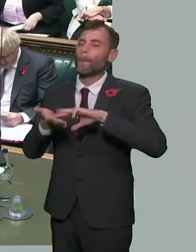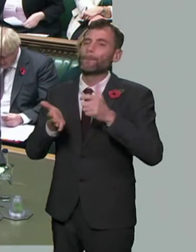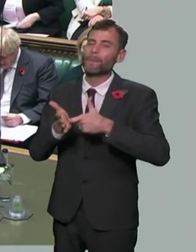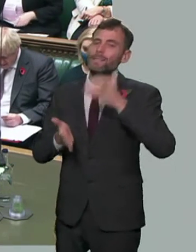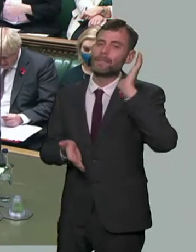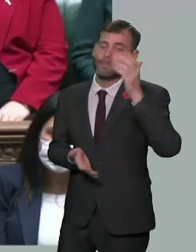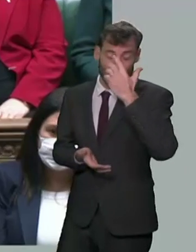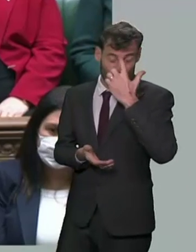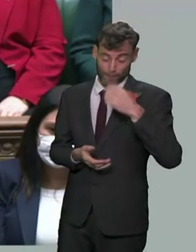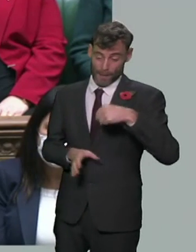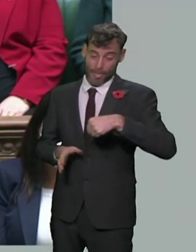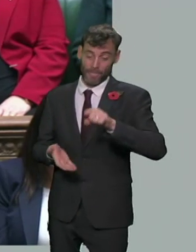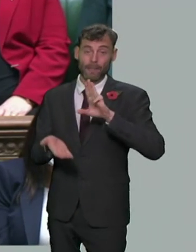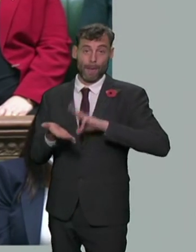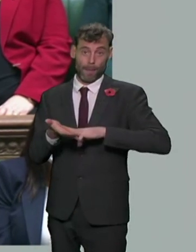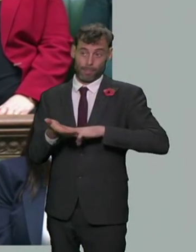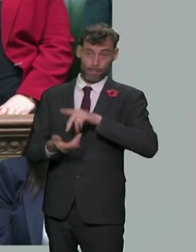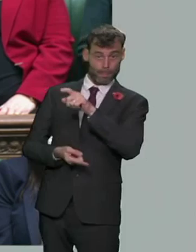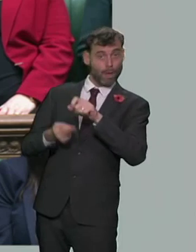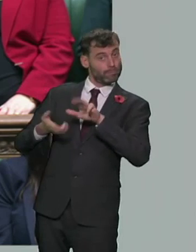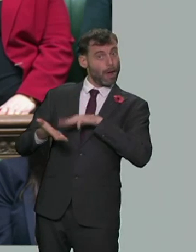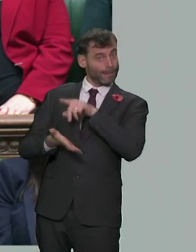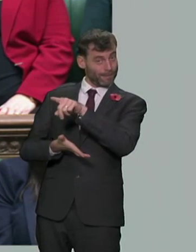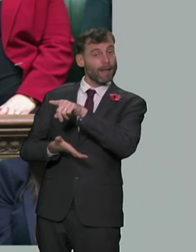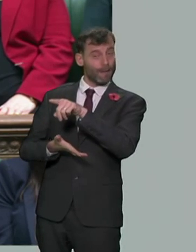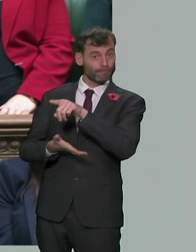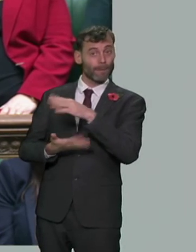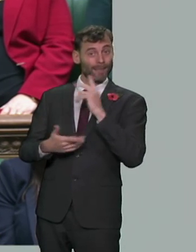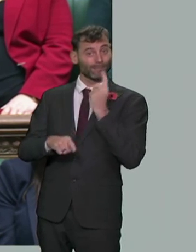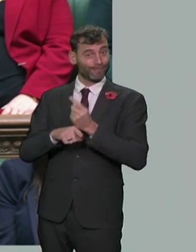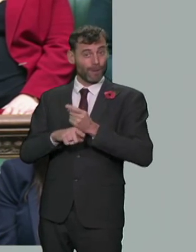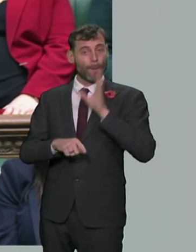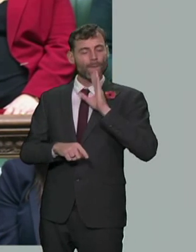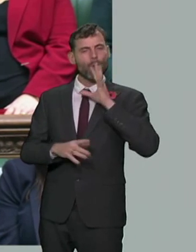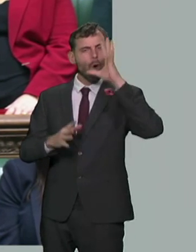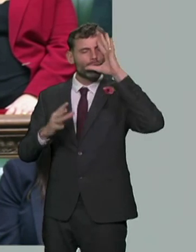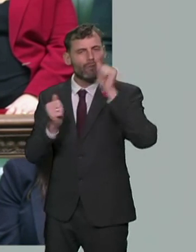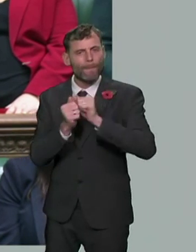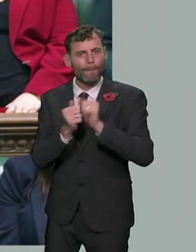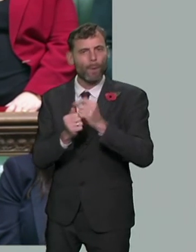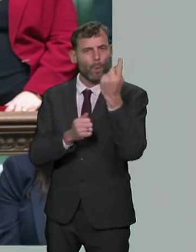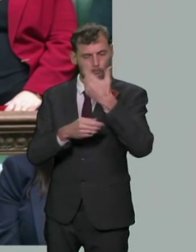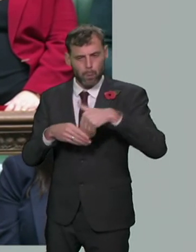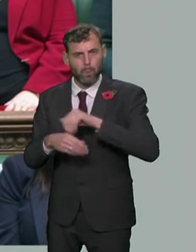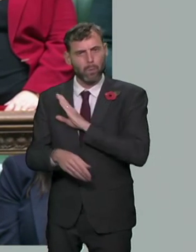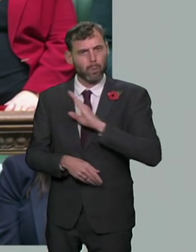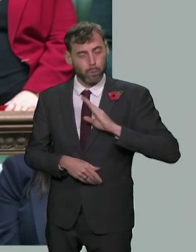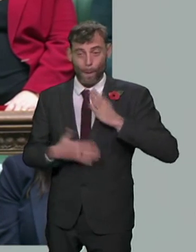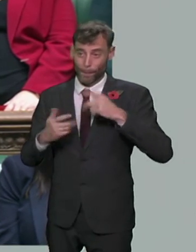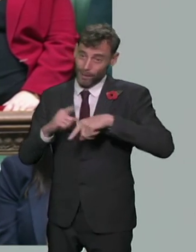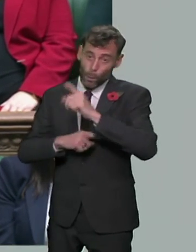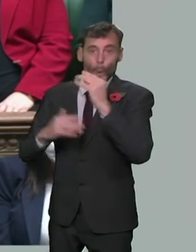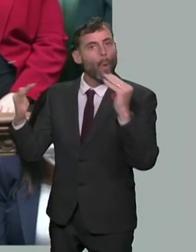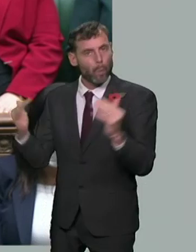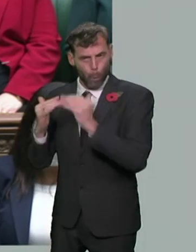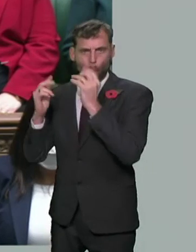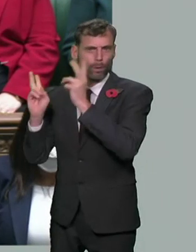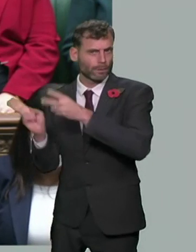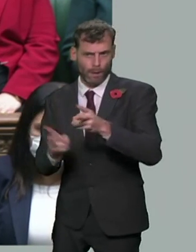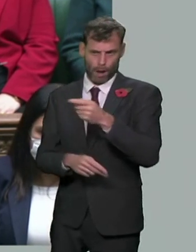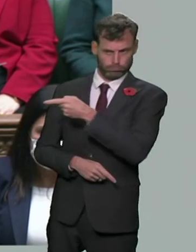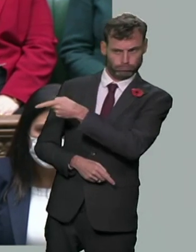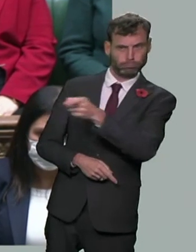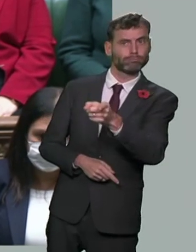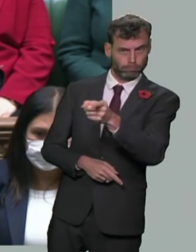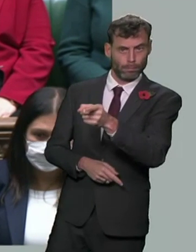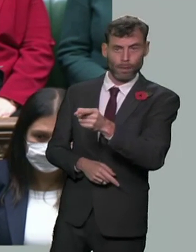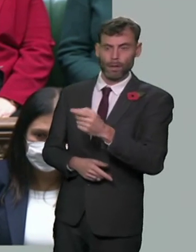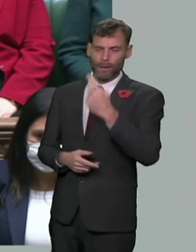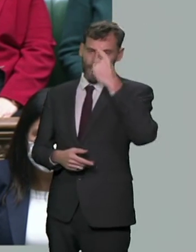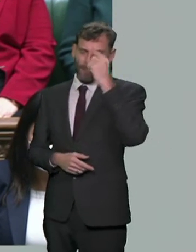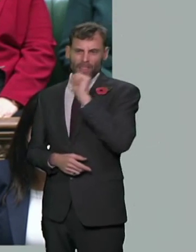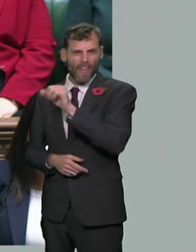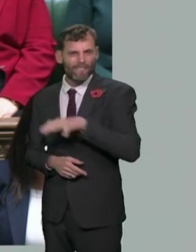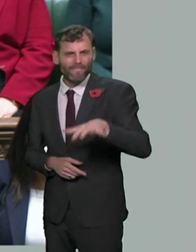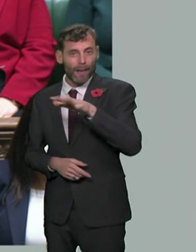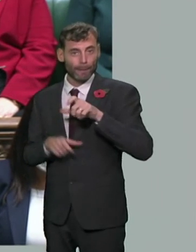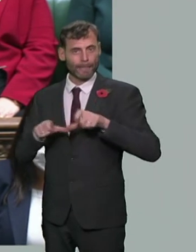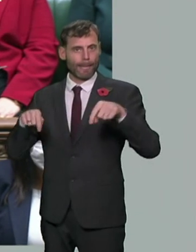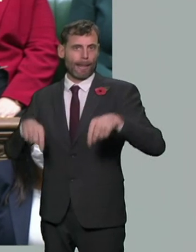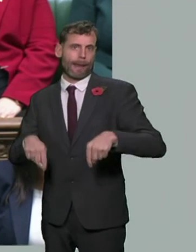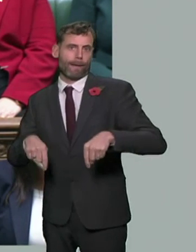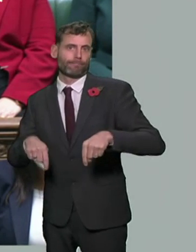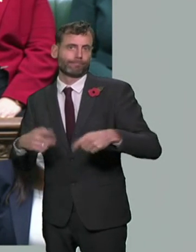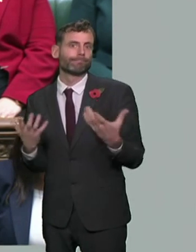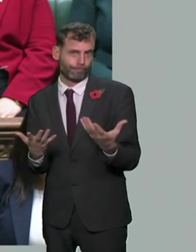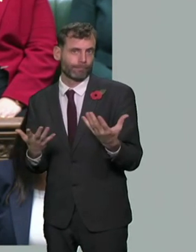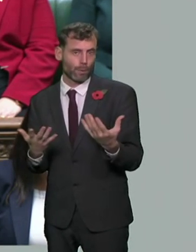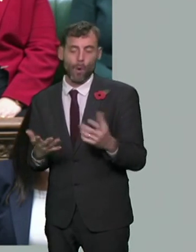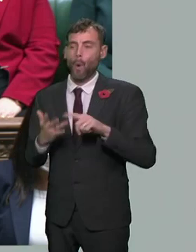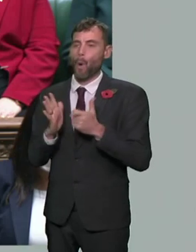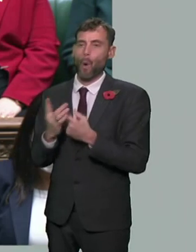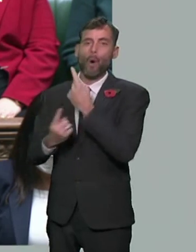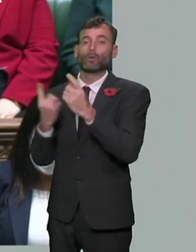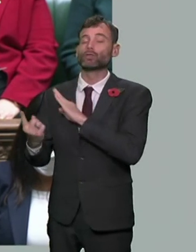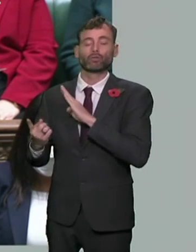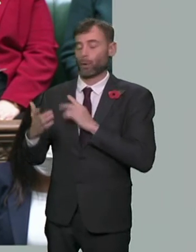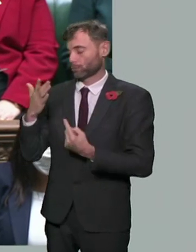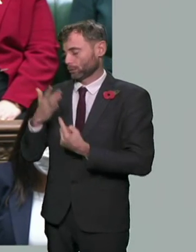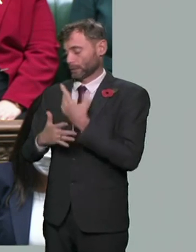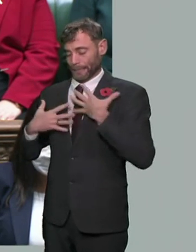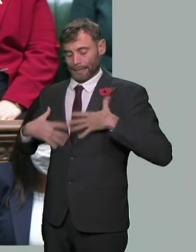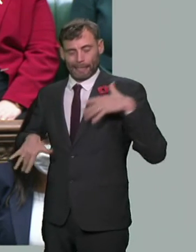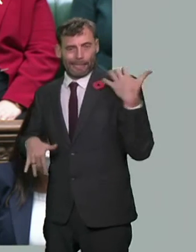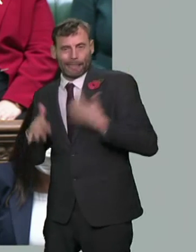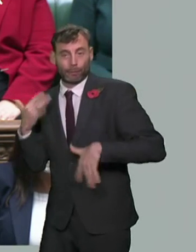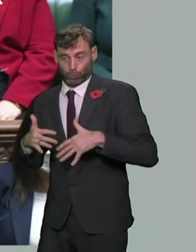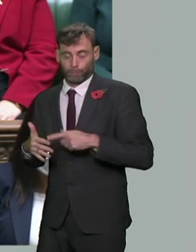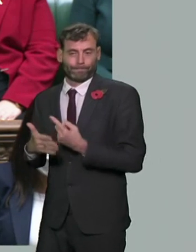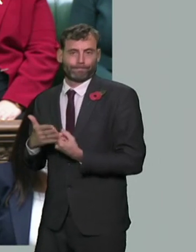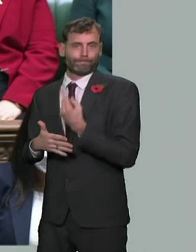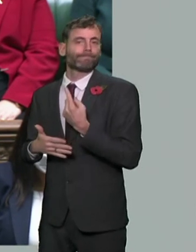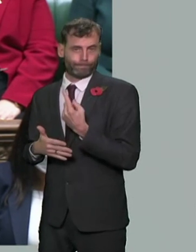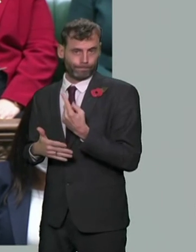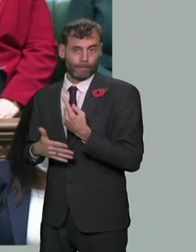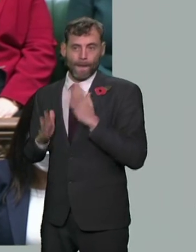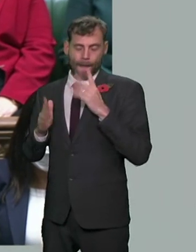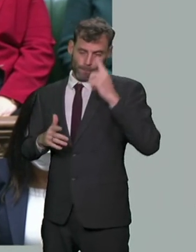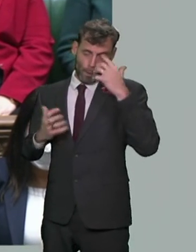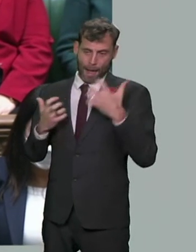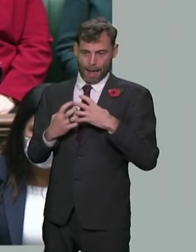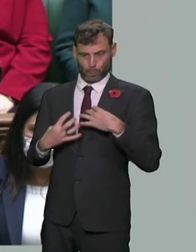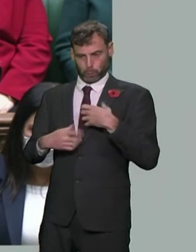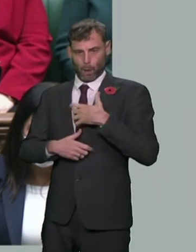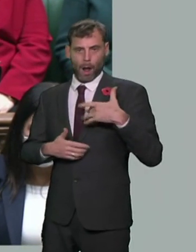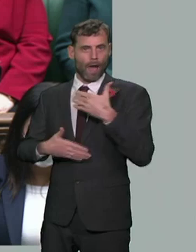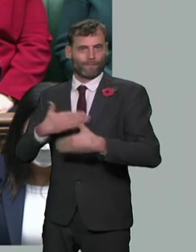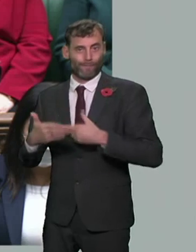This month, as the Prime Minister said, we remember and celebrate all those who serve our great country, all those who have lost their lives, leaving behind loved ones, and those who have sustained life-changing injuries and live every day with the consequences of their sacrifice.